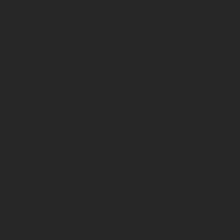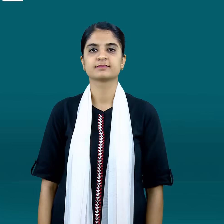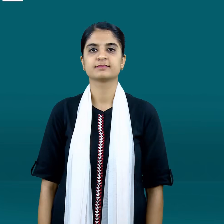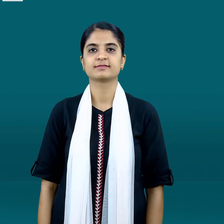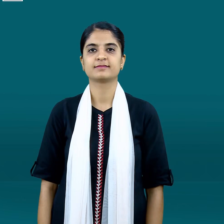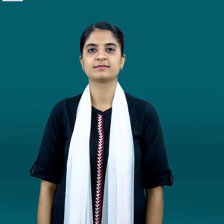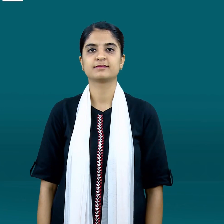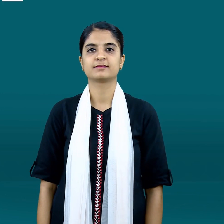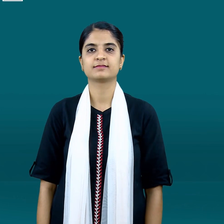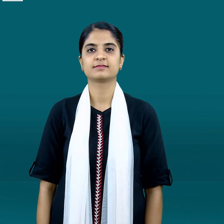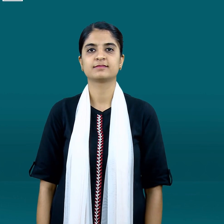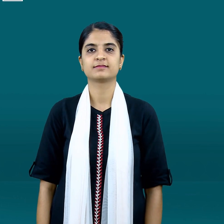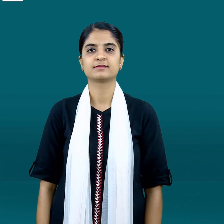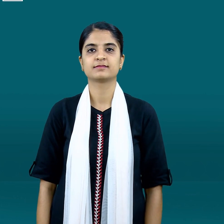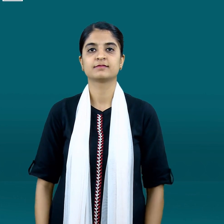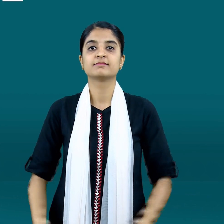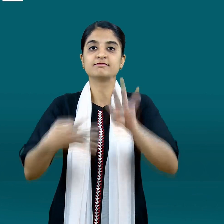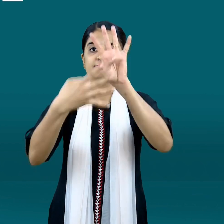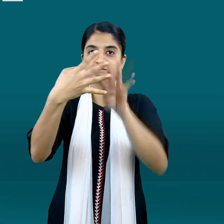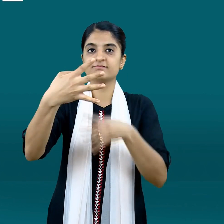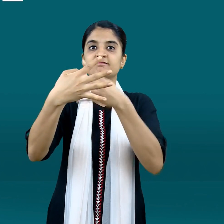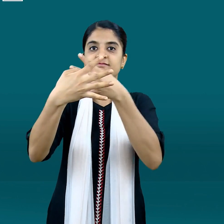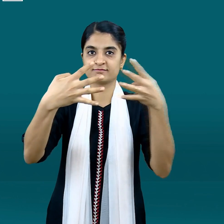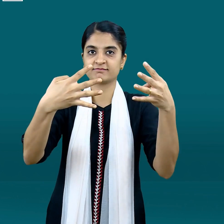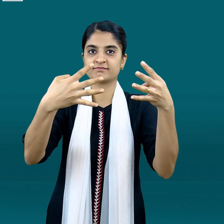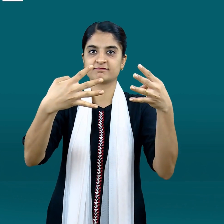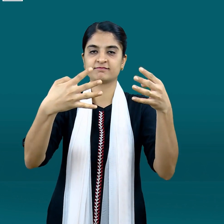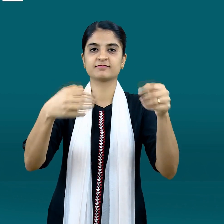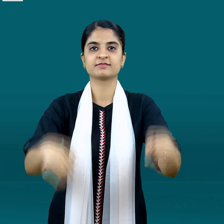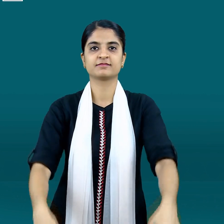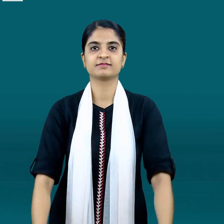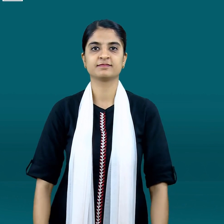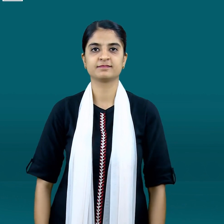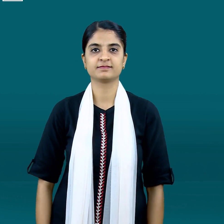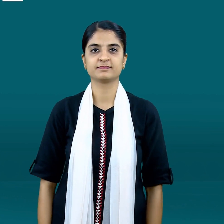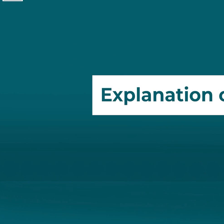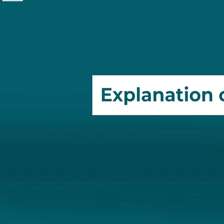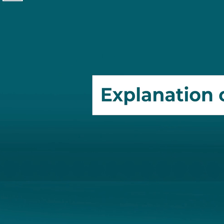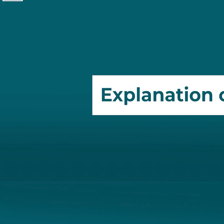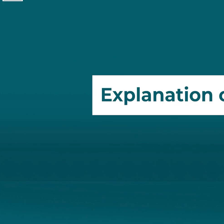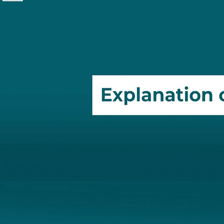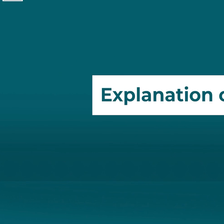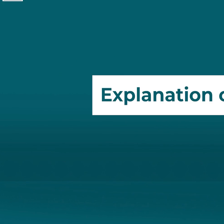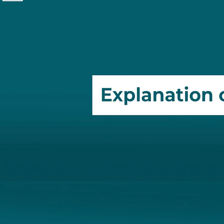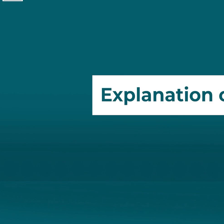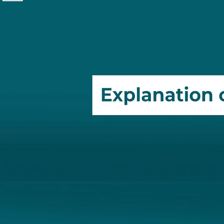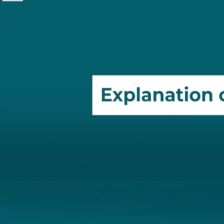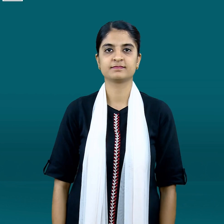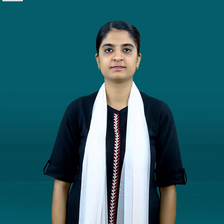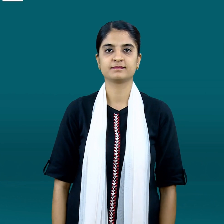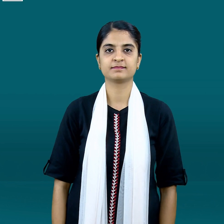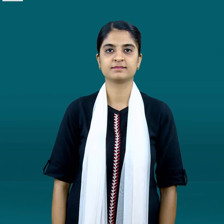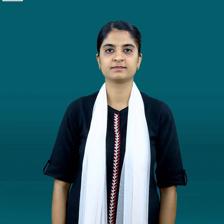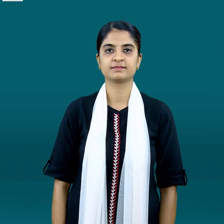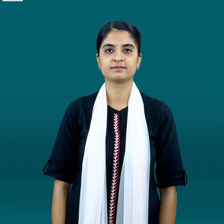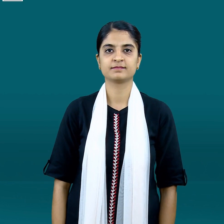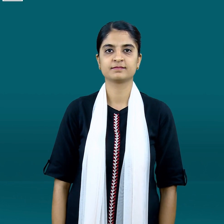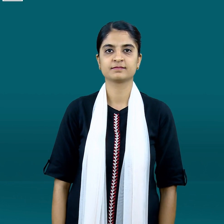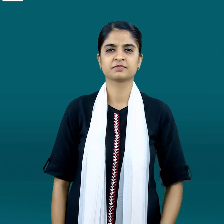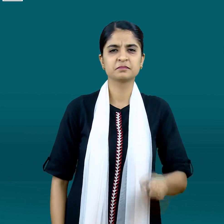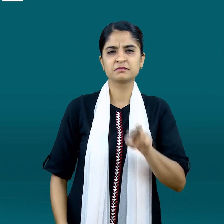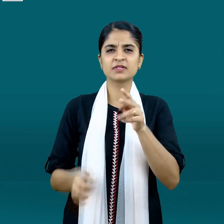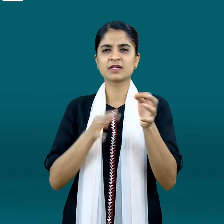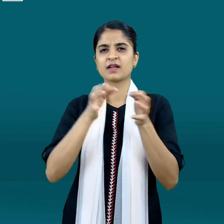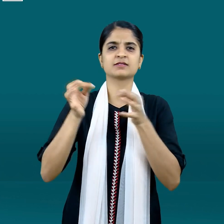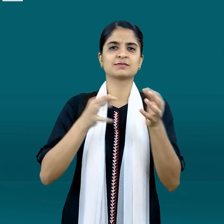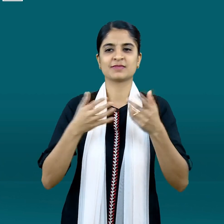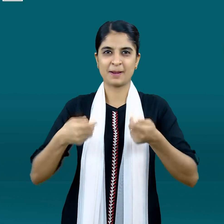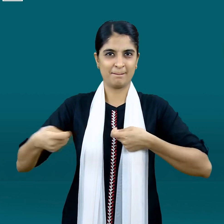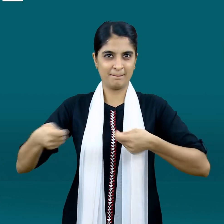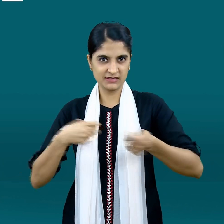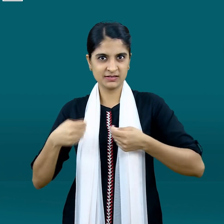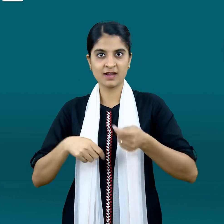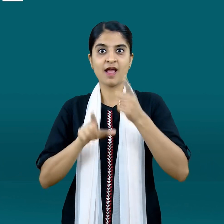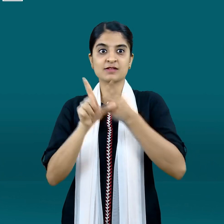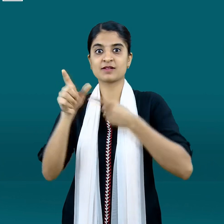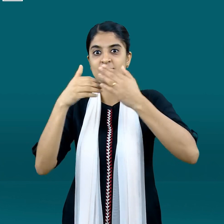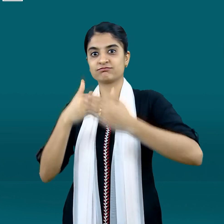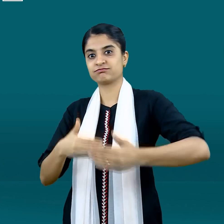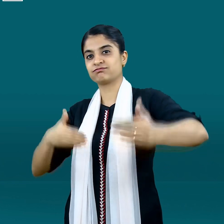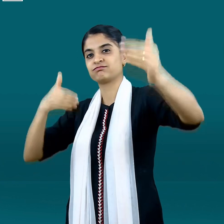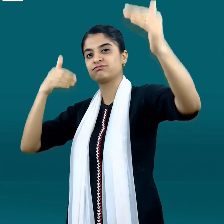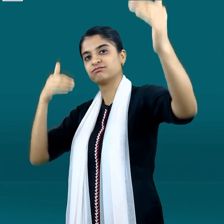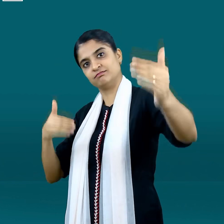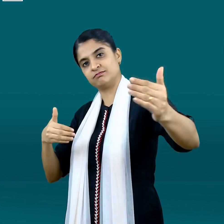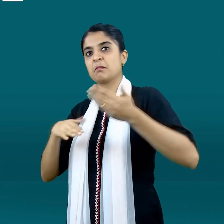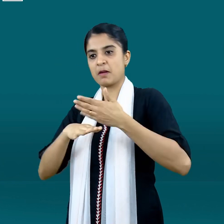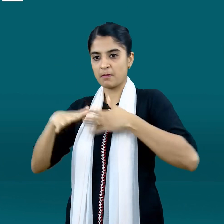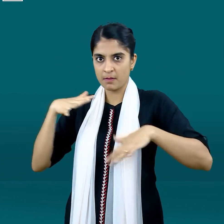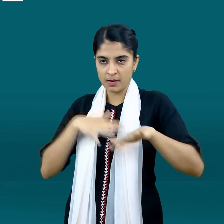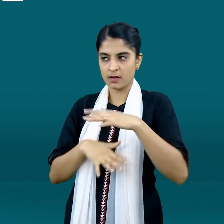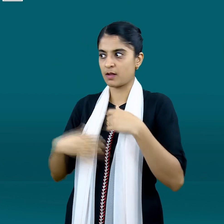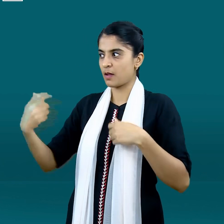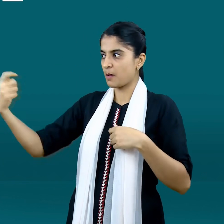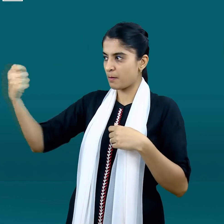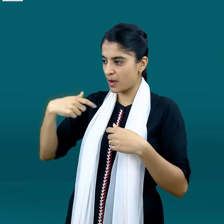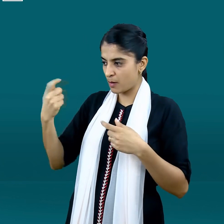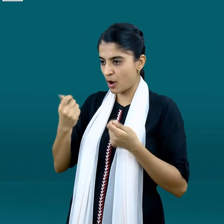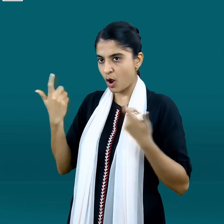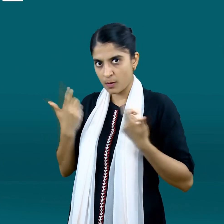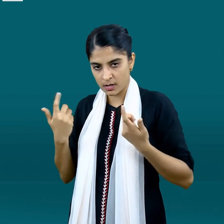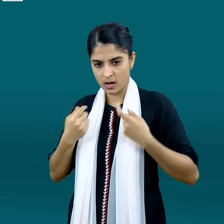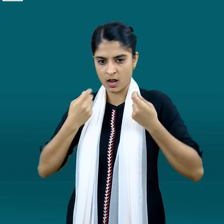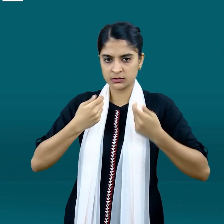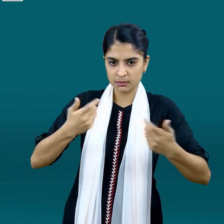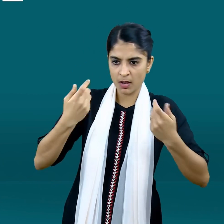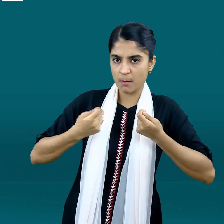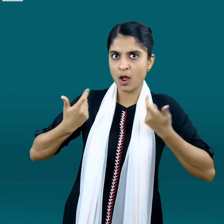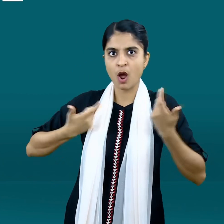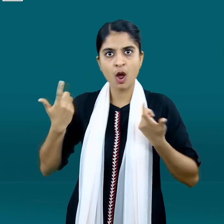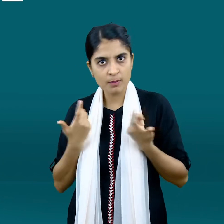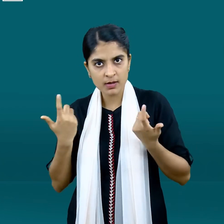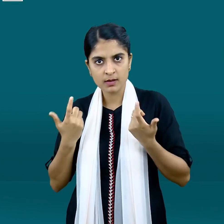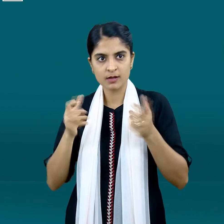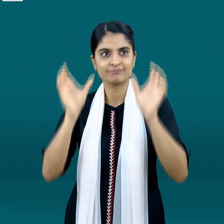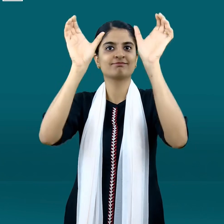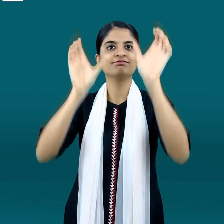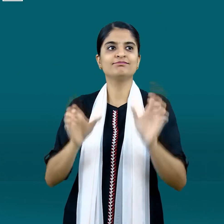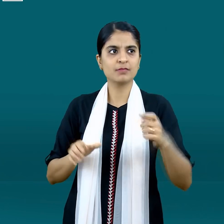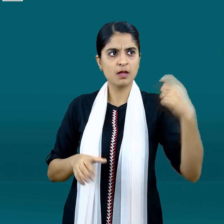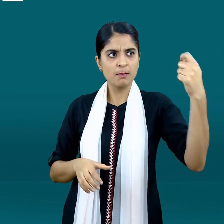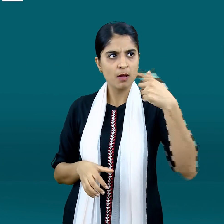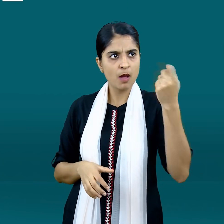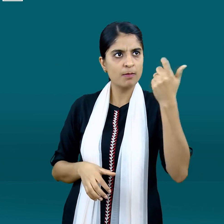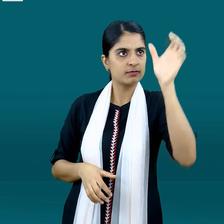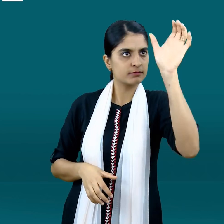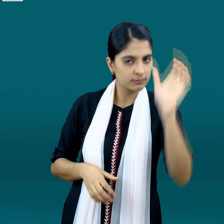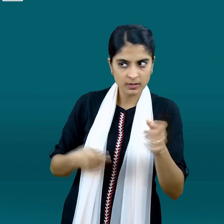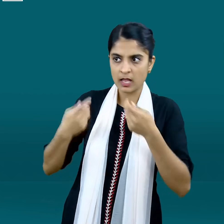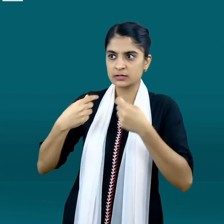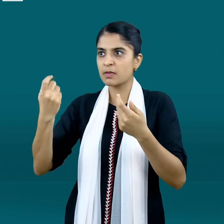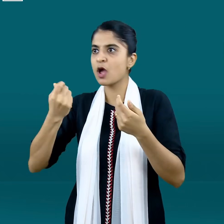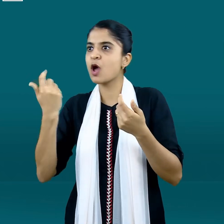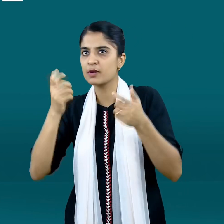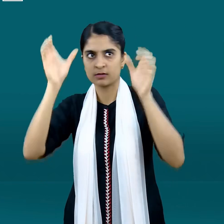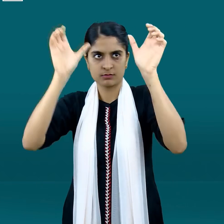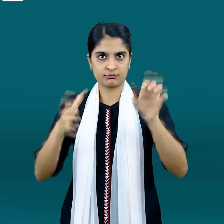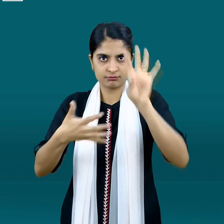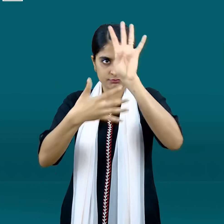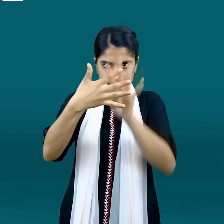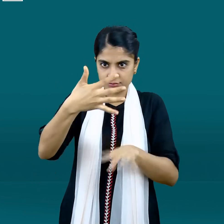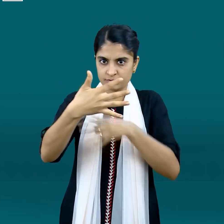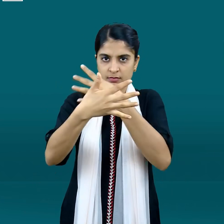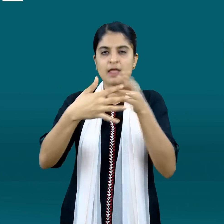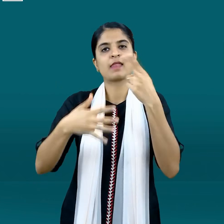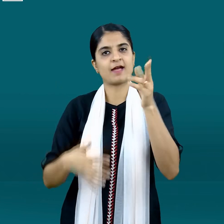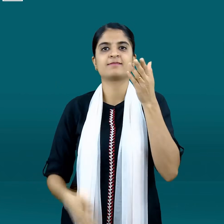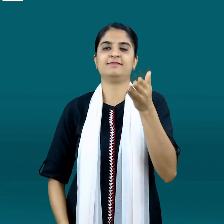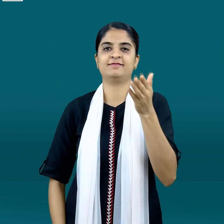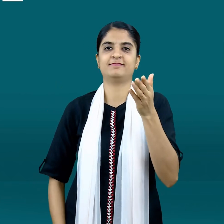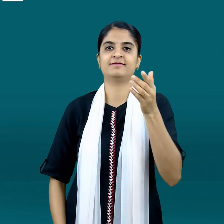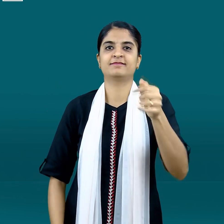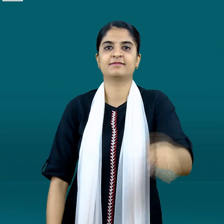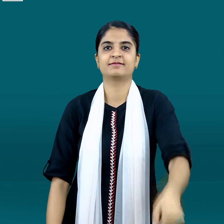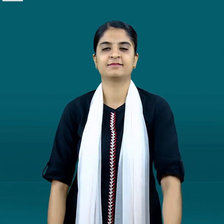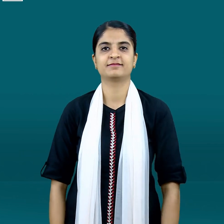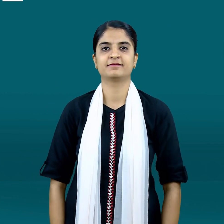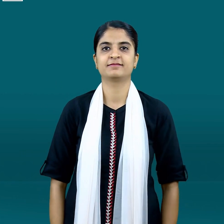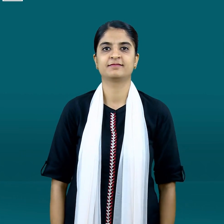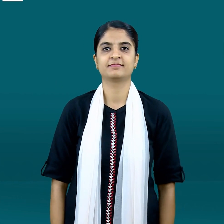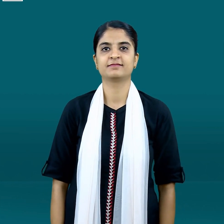Budget